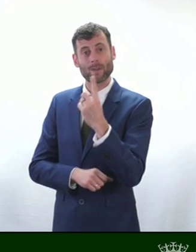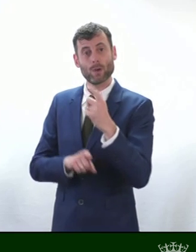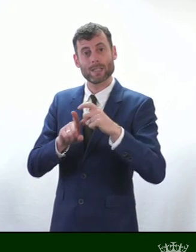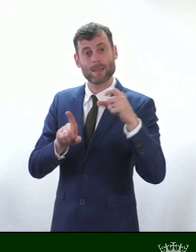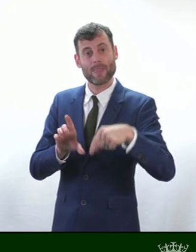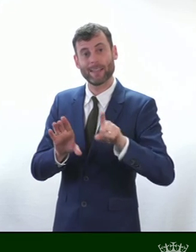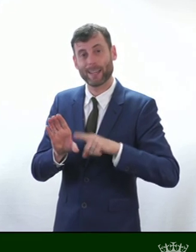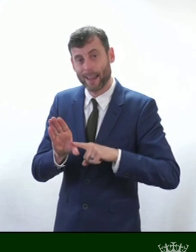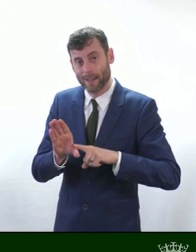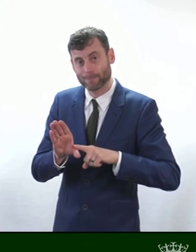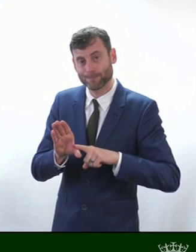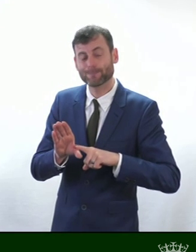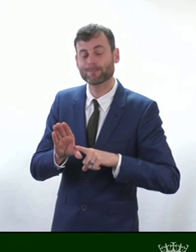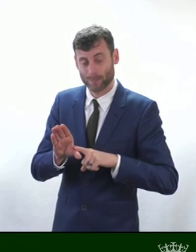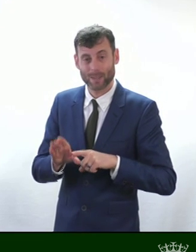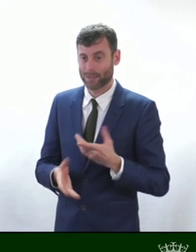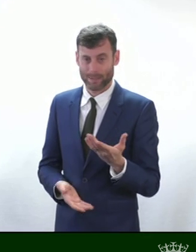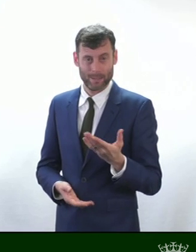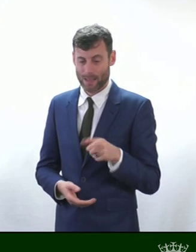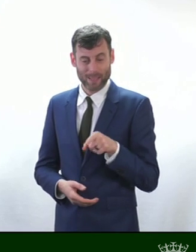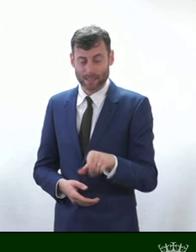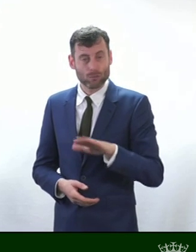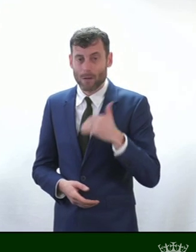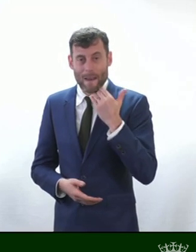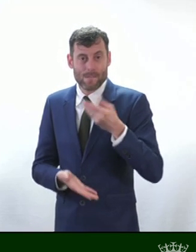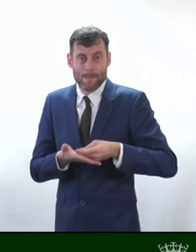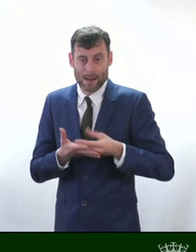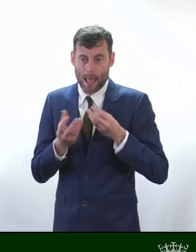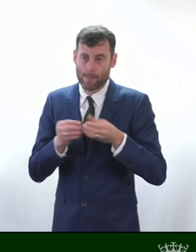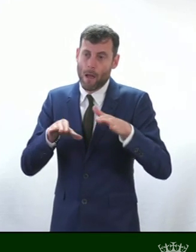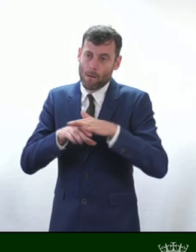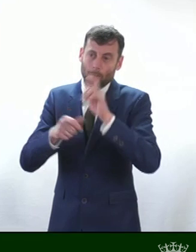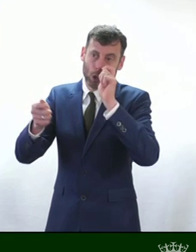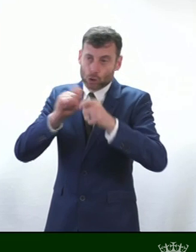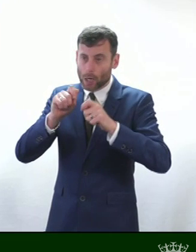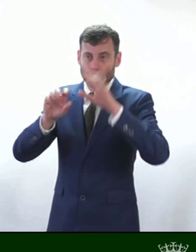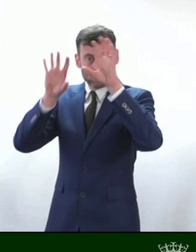It is clear that it will be insufficient to cover the costs, so will my right hon.